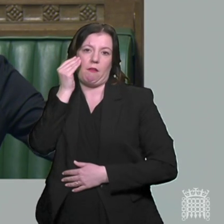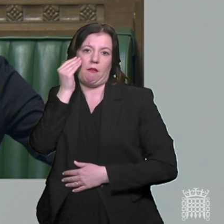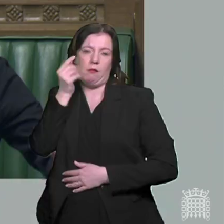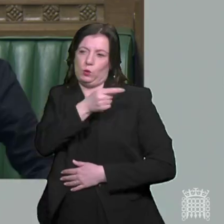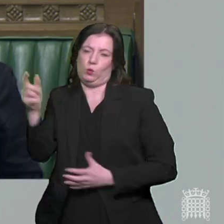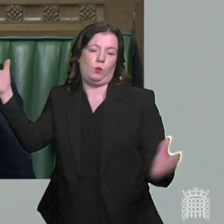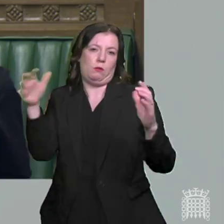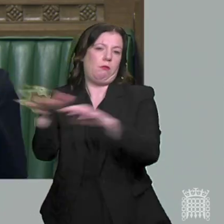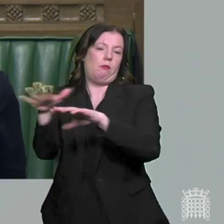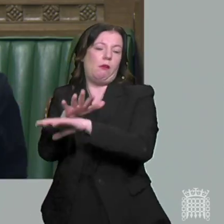Enough.